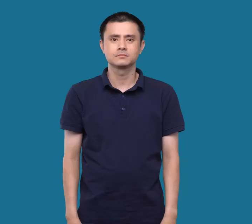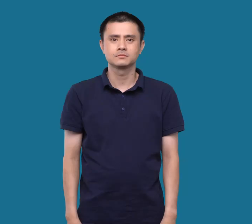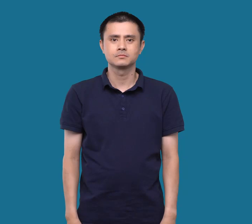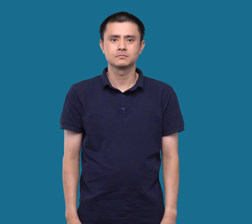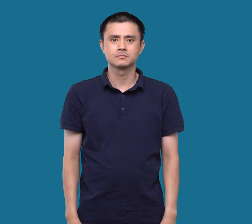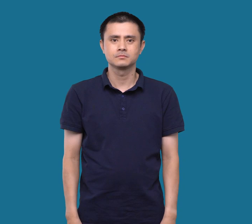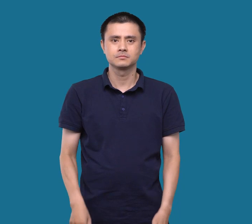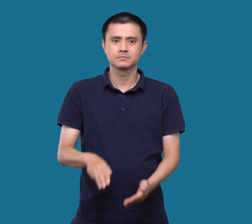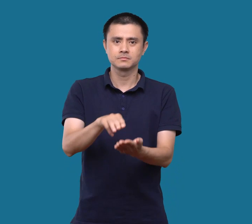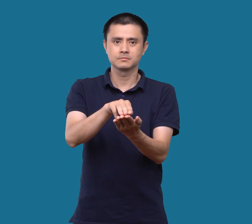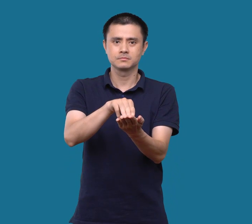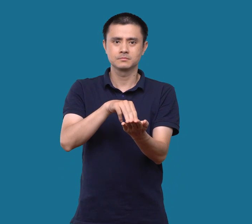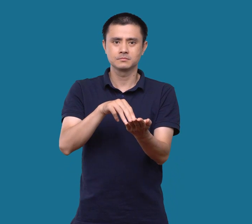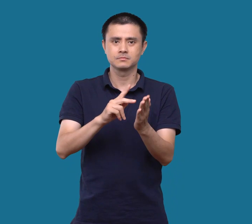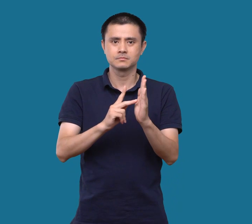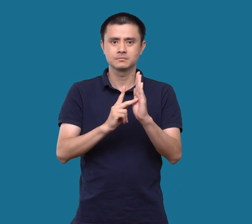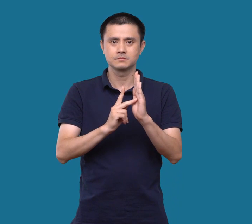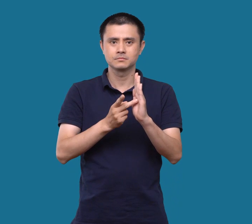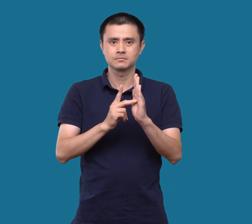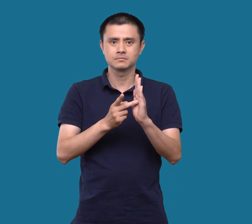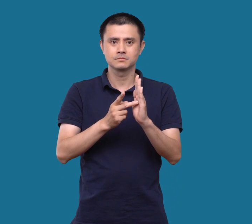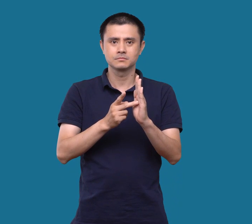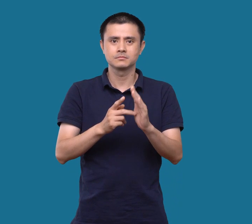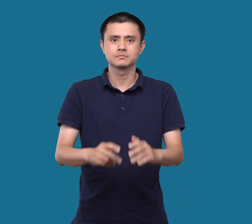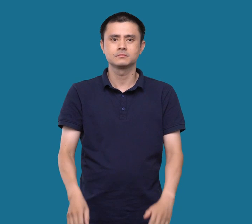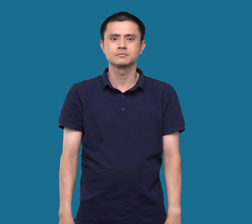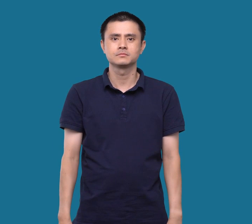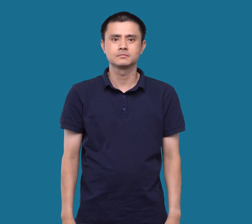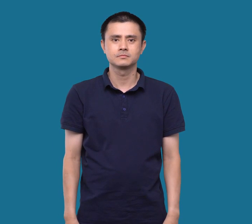môn Kĩ thuật